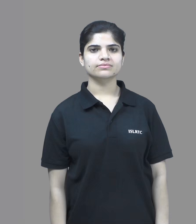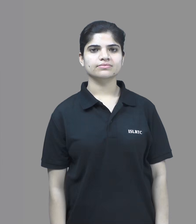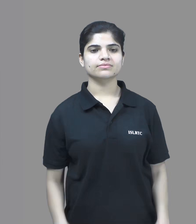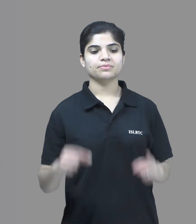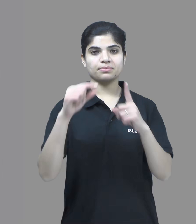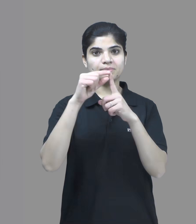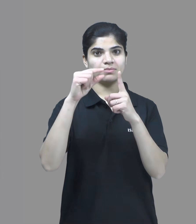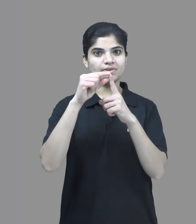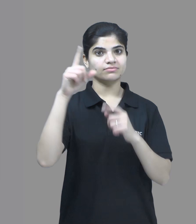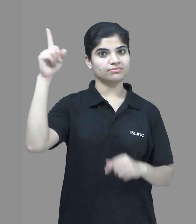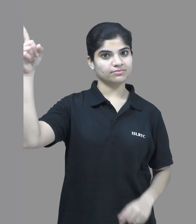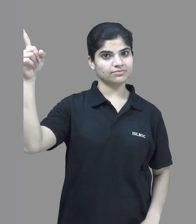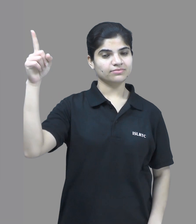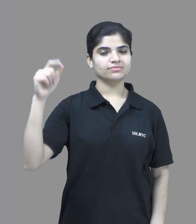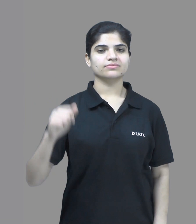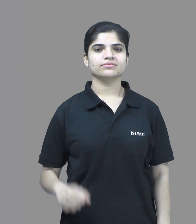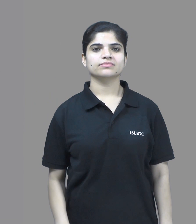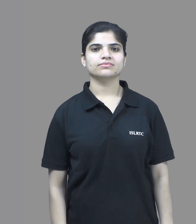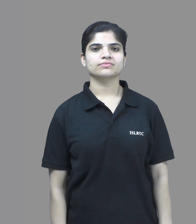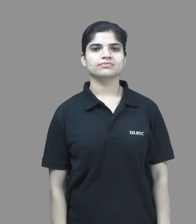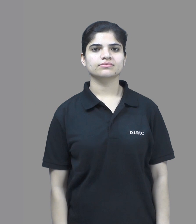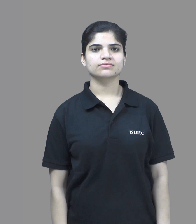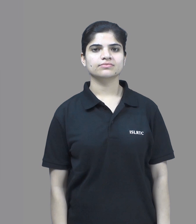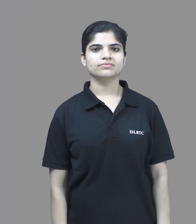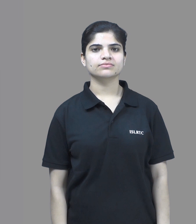Pakistan